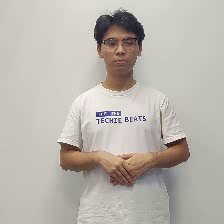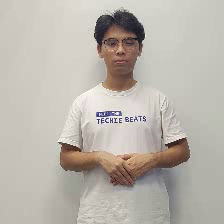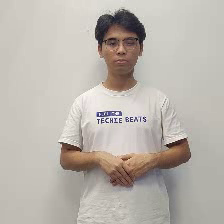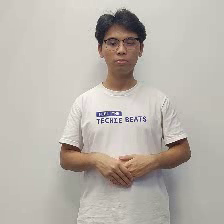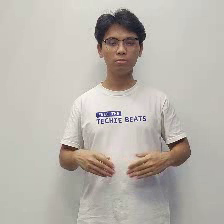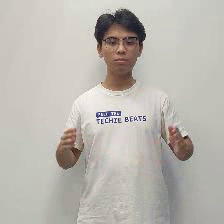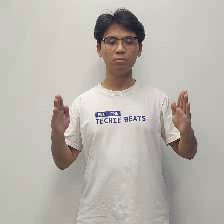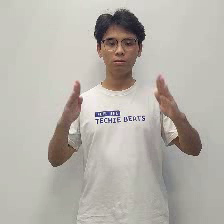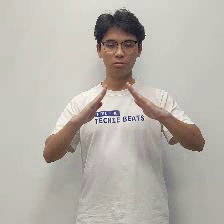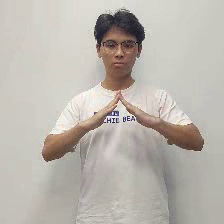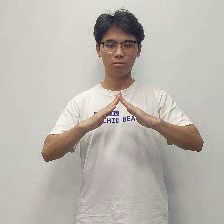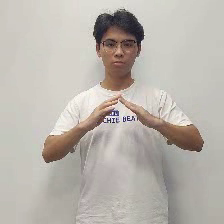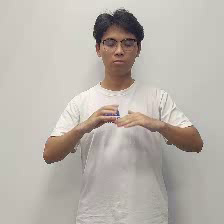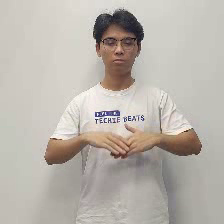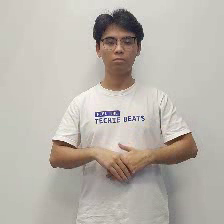Nhà